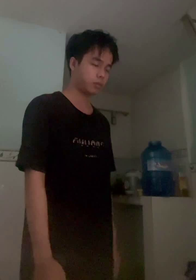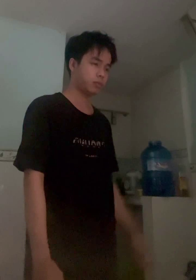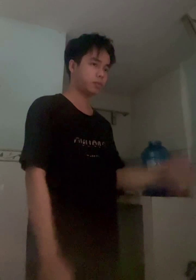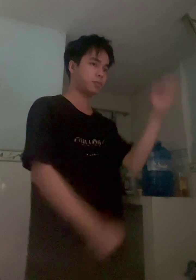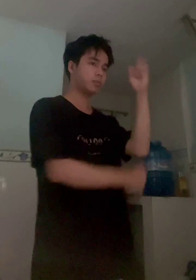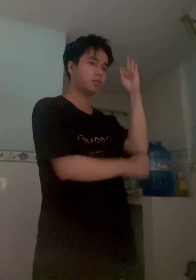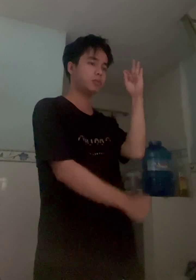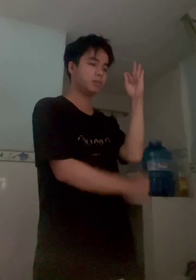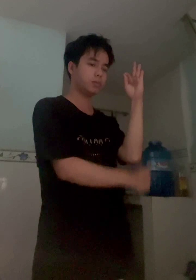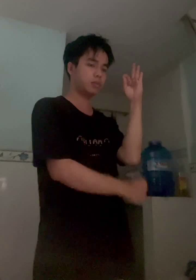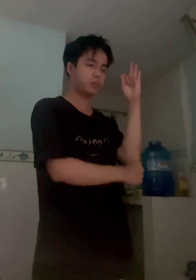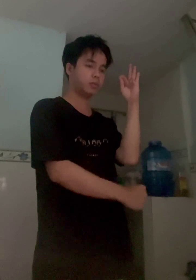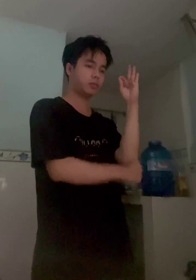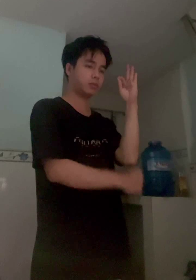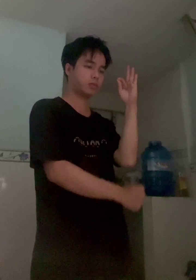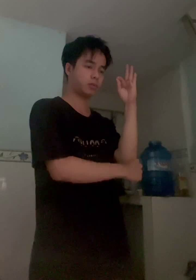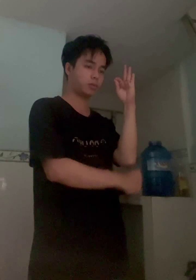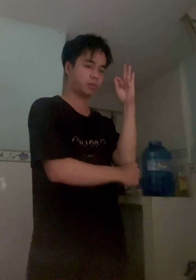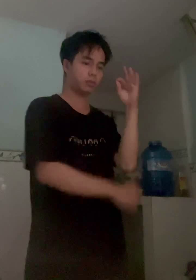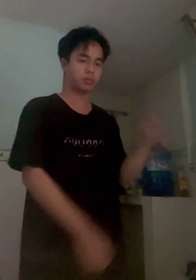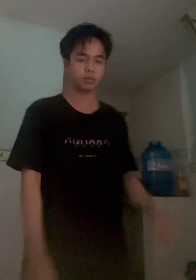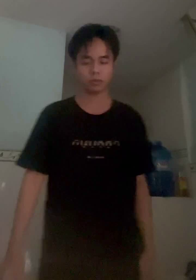buoi trua